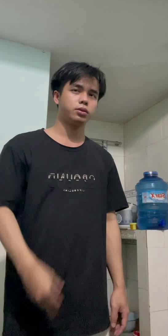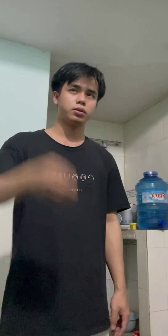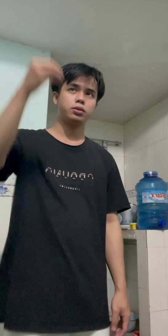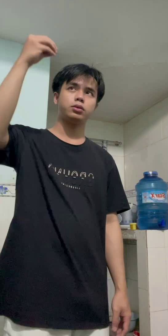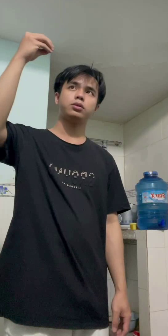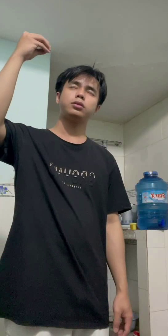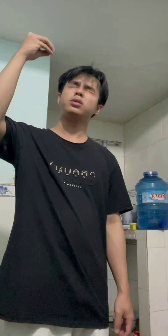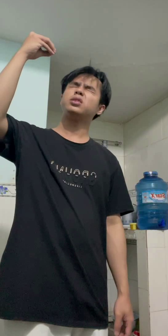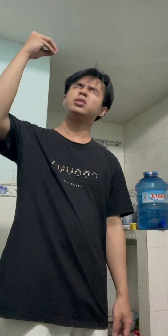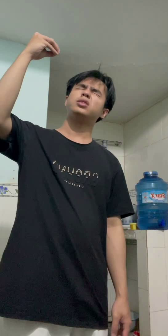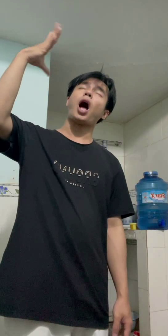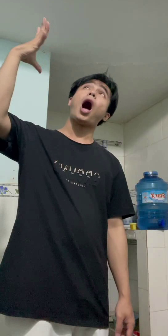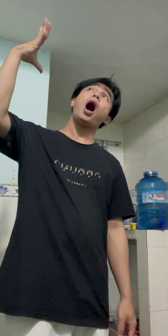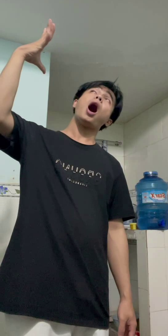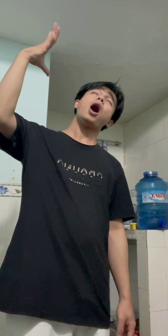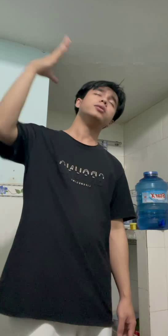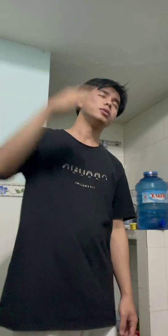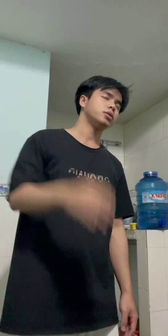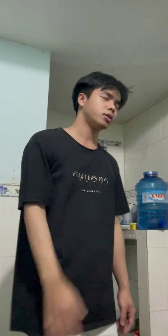troi nang